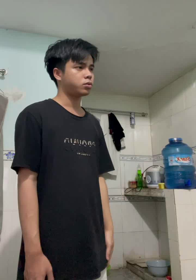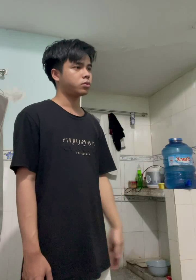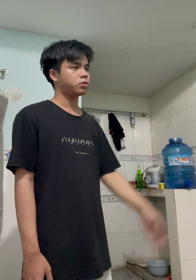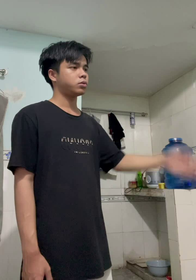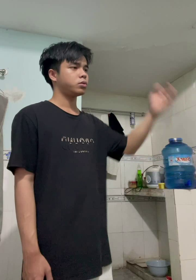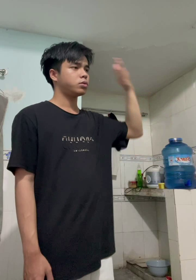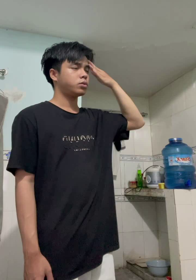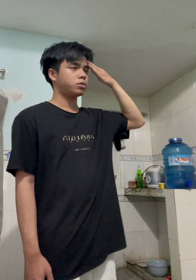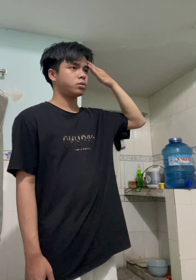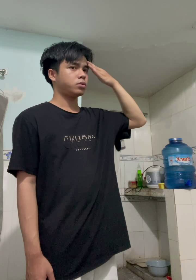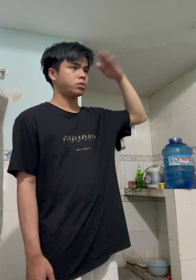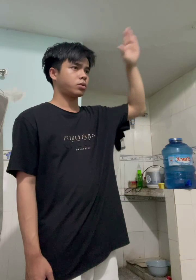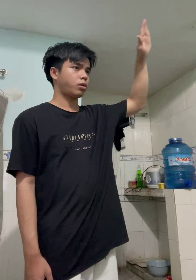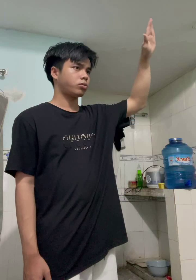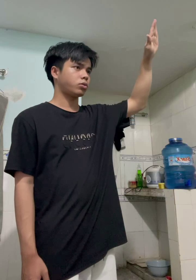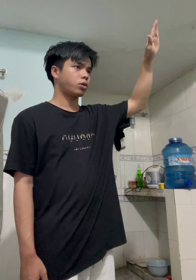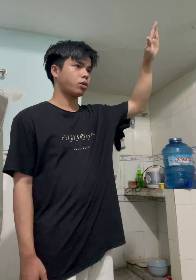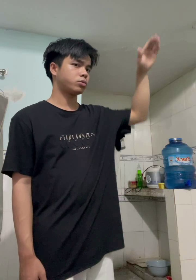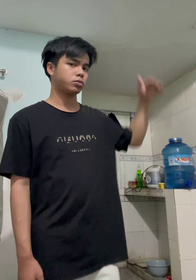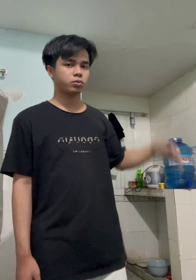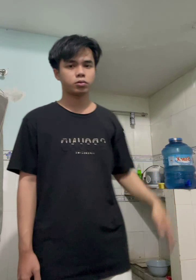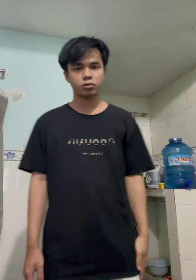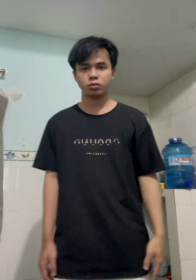khong biet